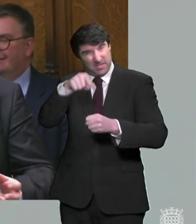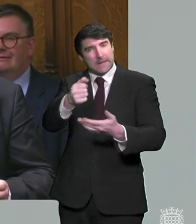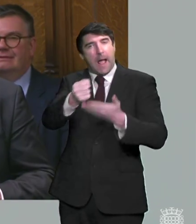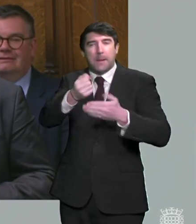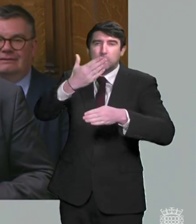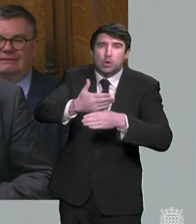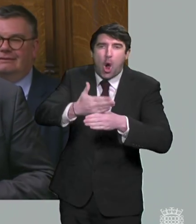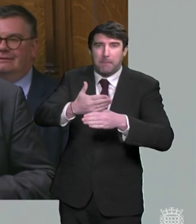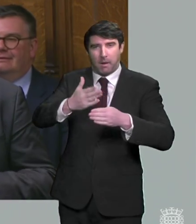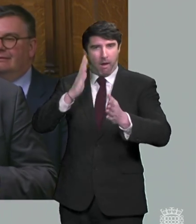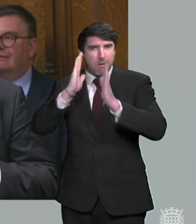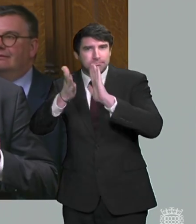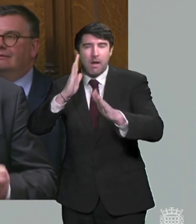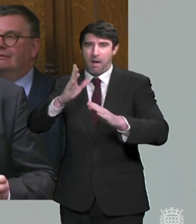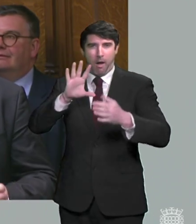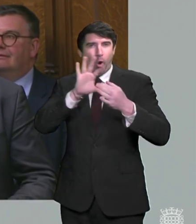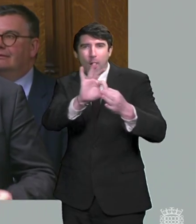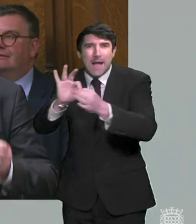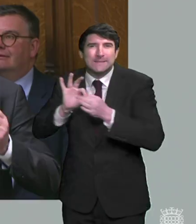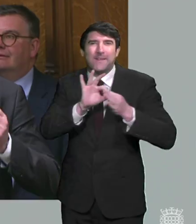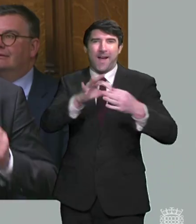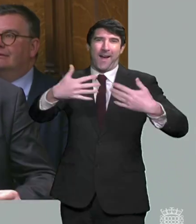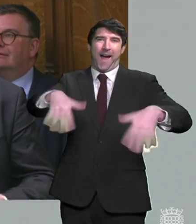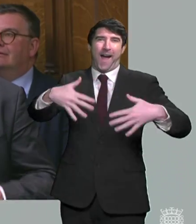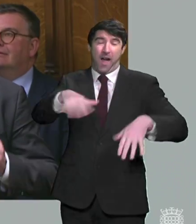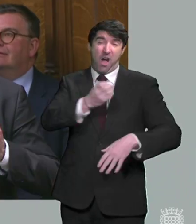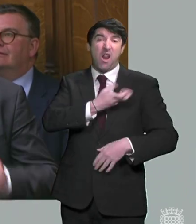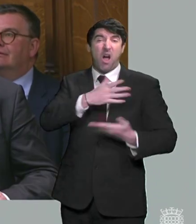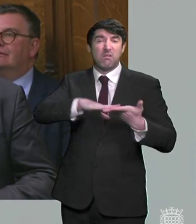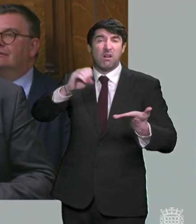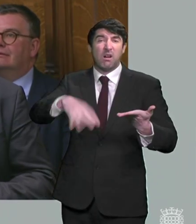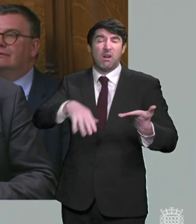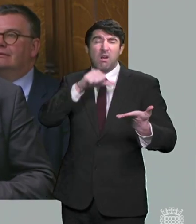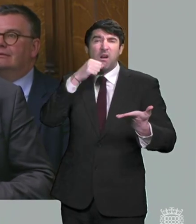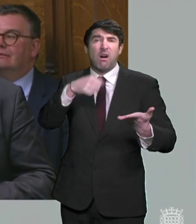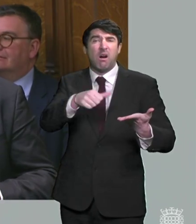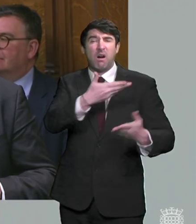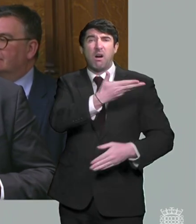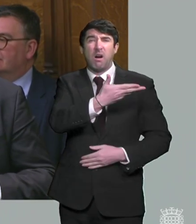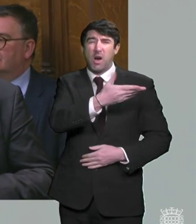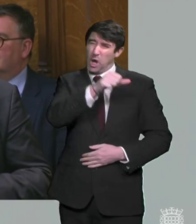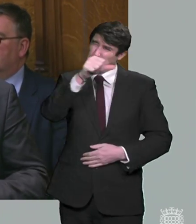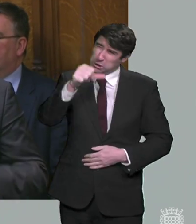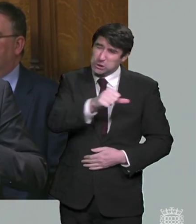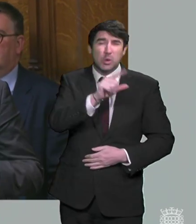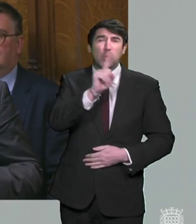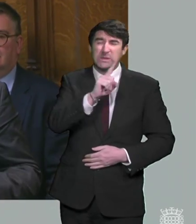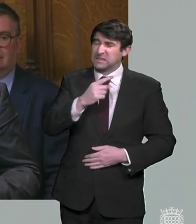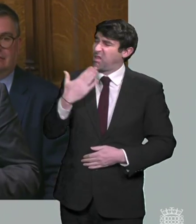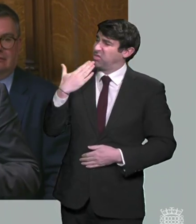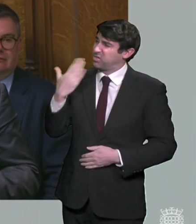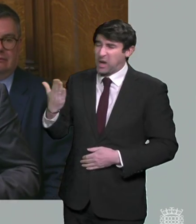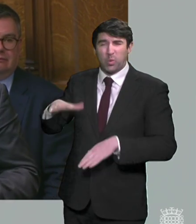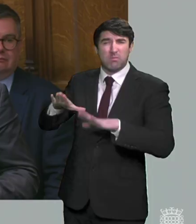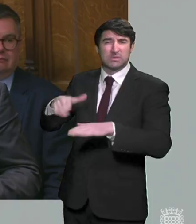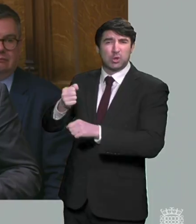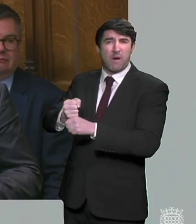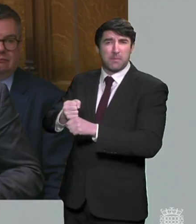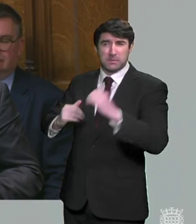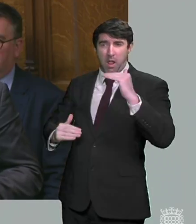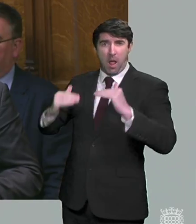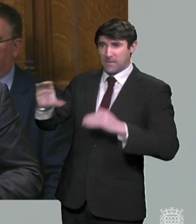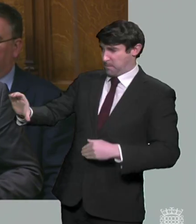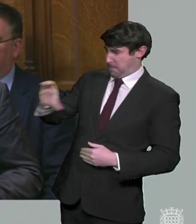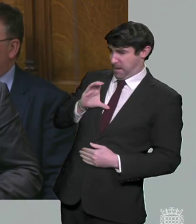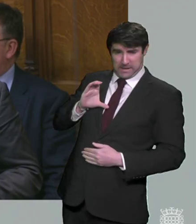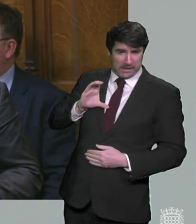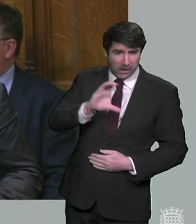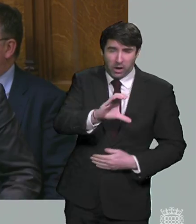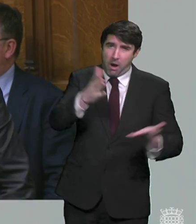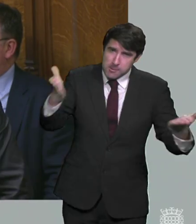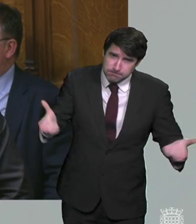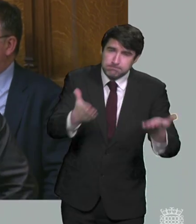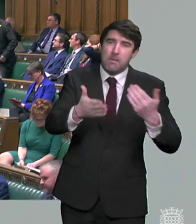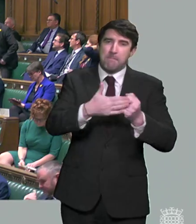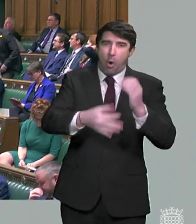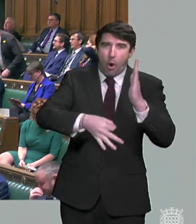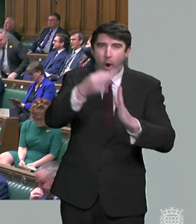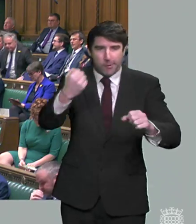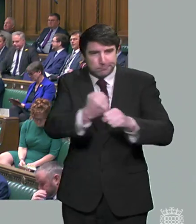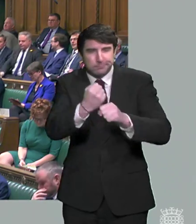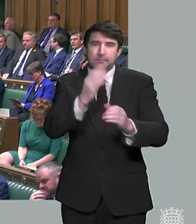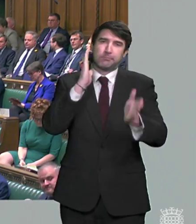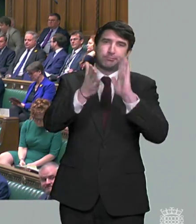Does my right honourable Friend agree that they need to support and maximise the benefits of the UK Government’s Welsh levelling-up fund projects by investing in road upgrades across Wales?